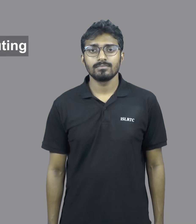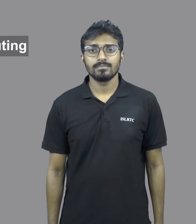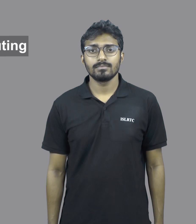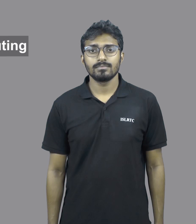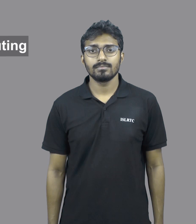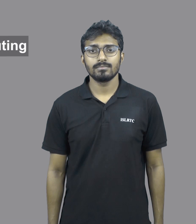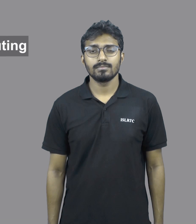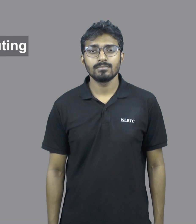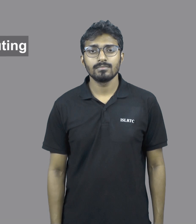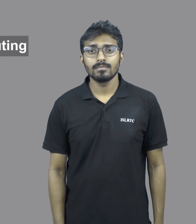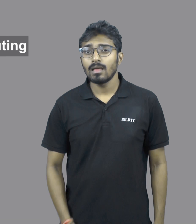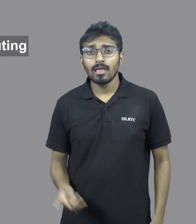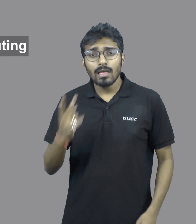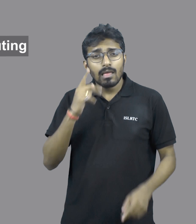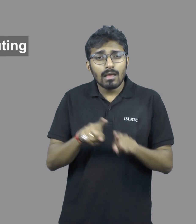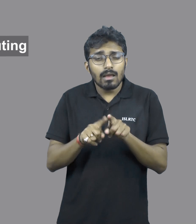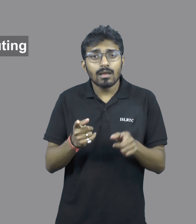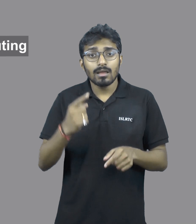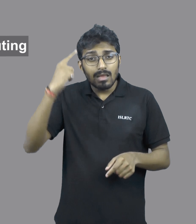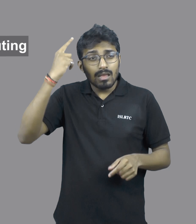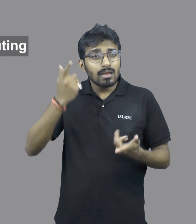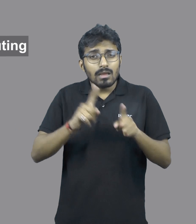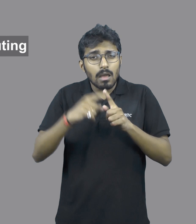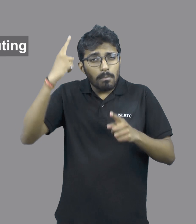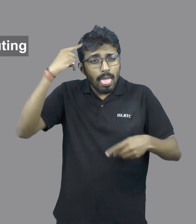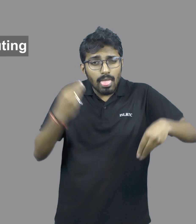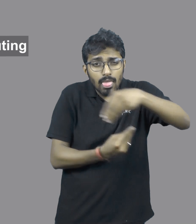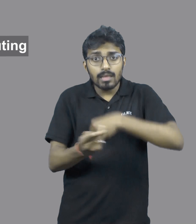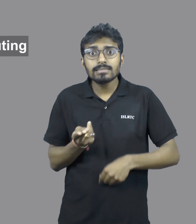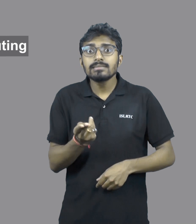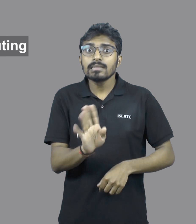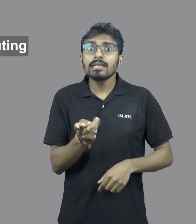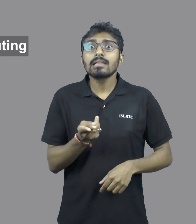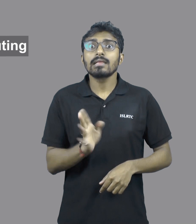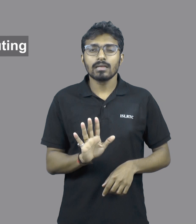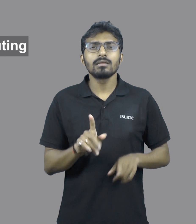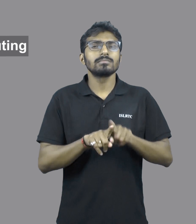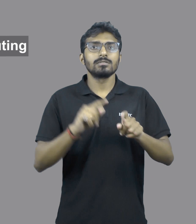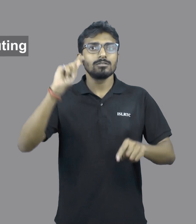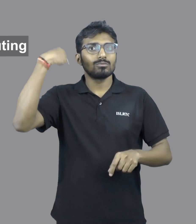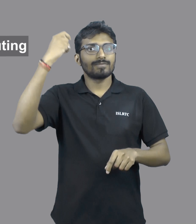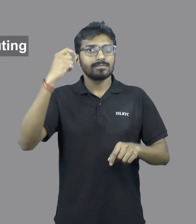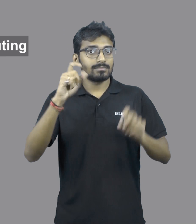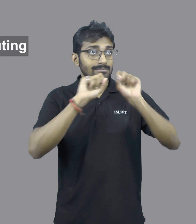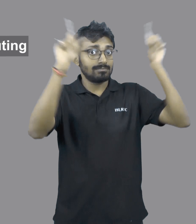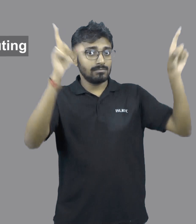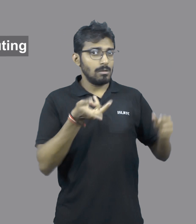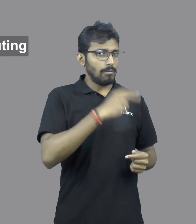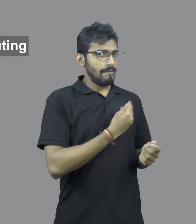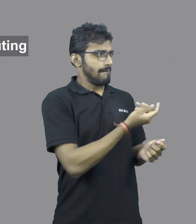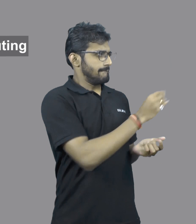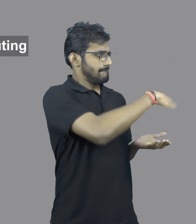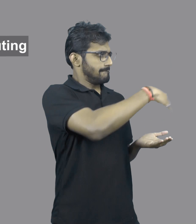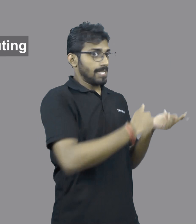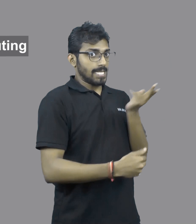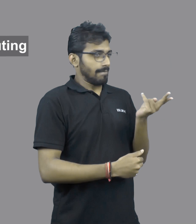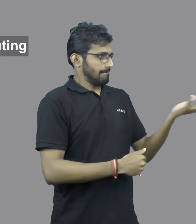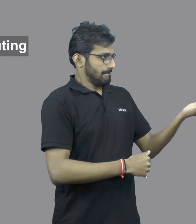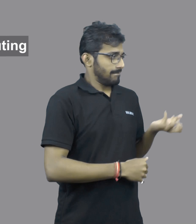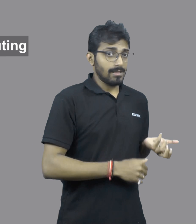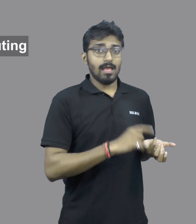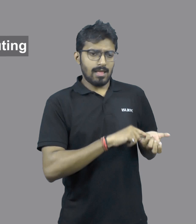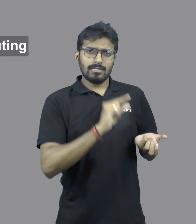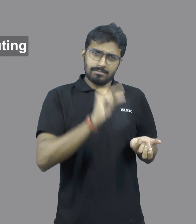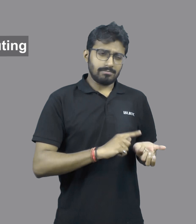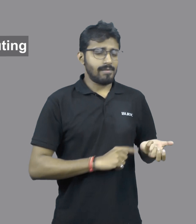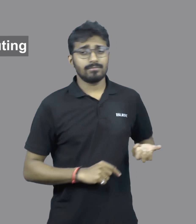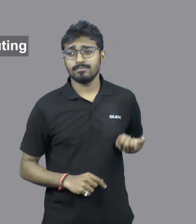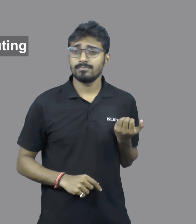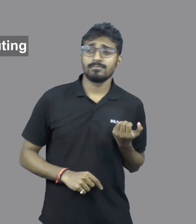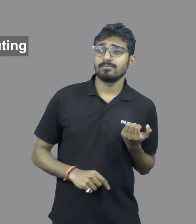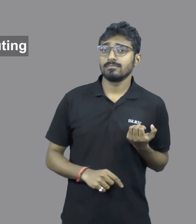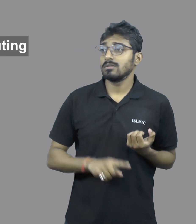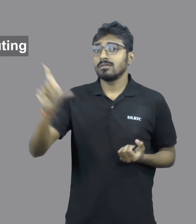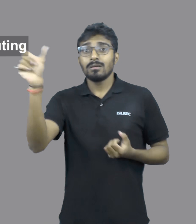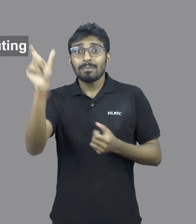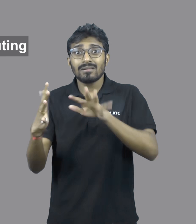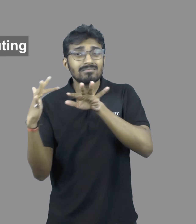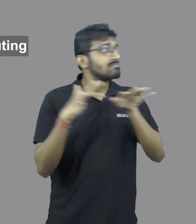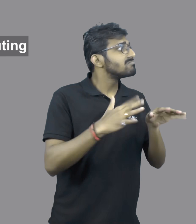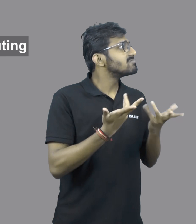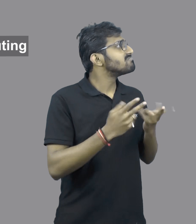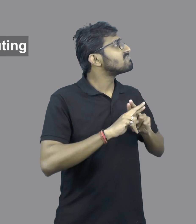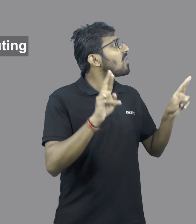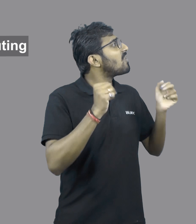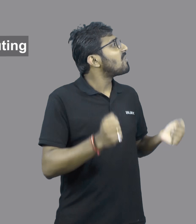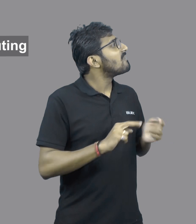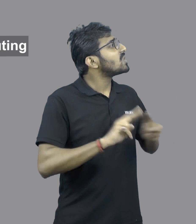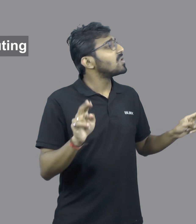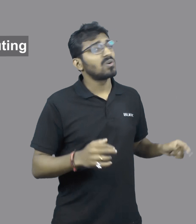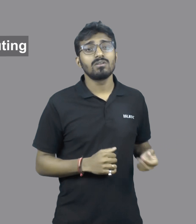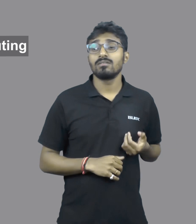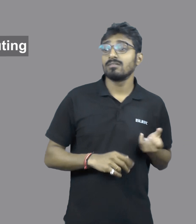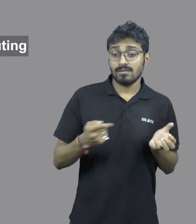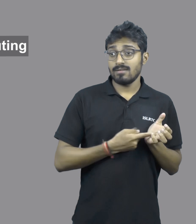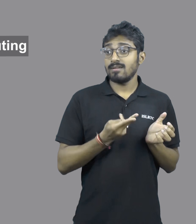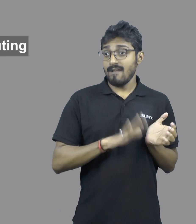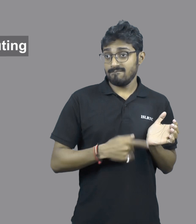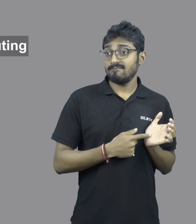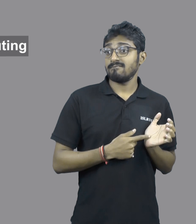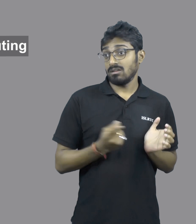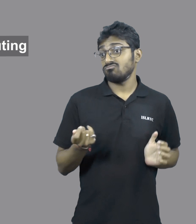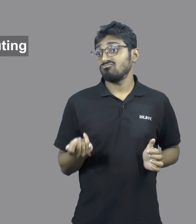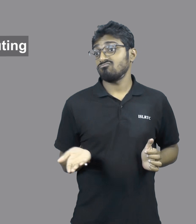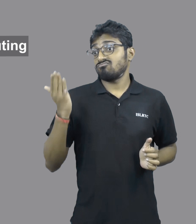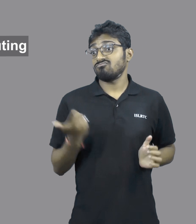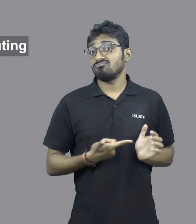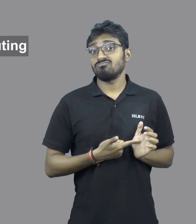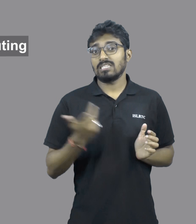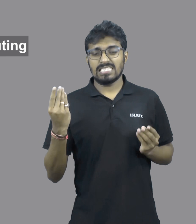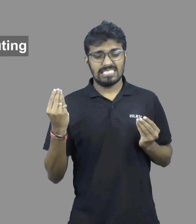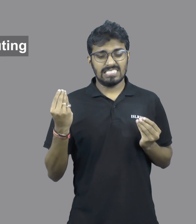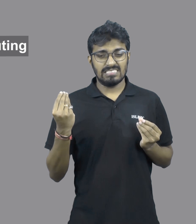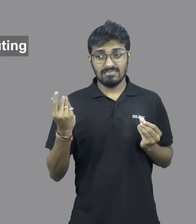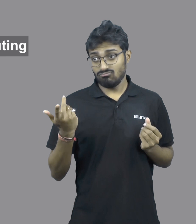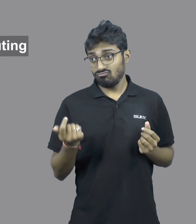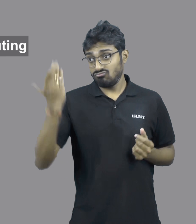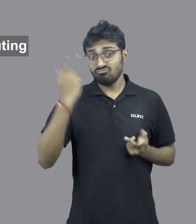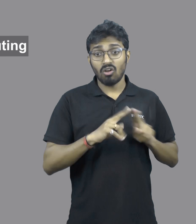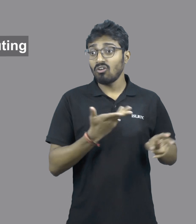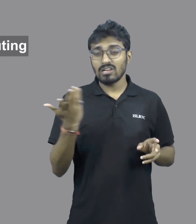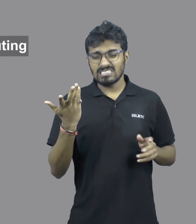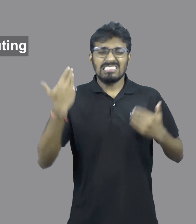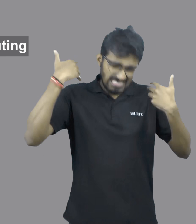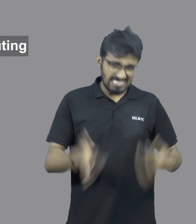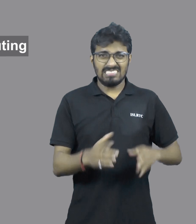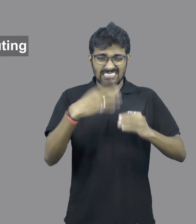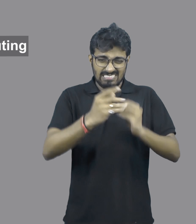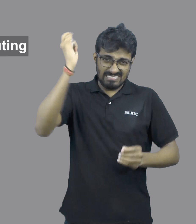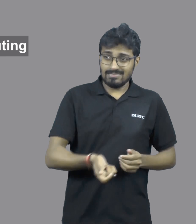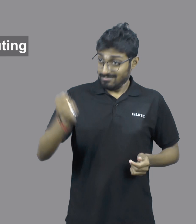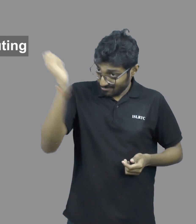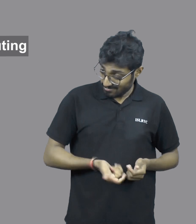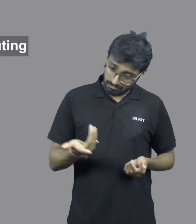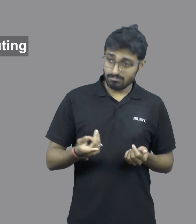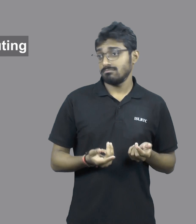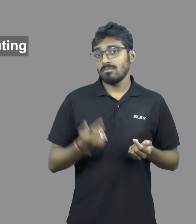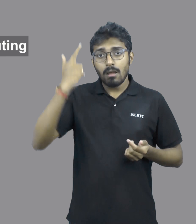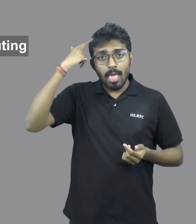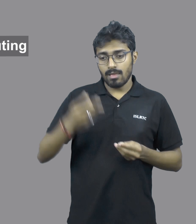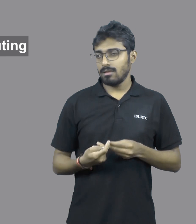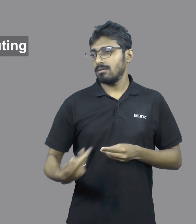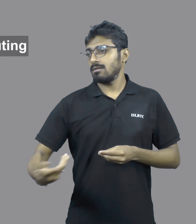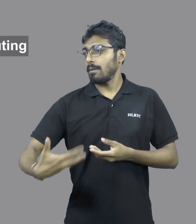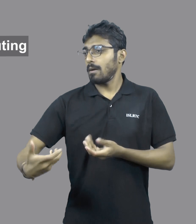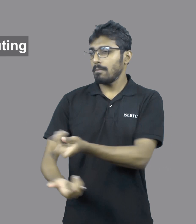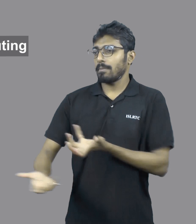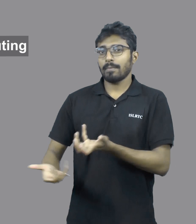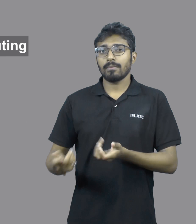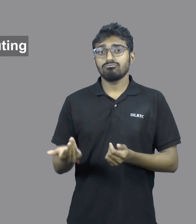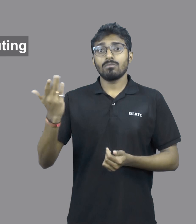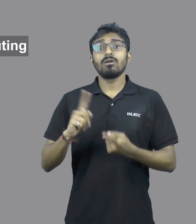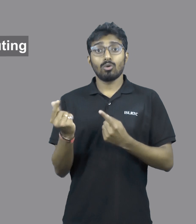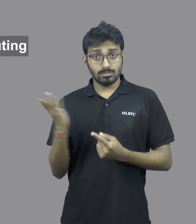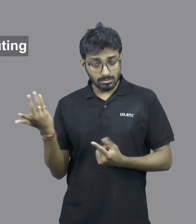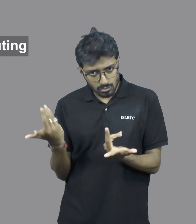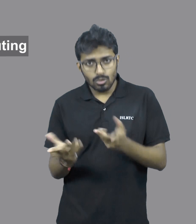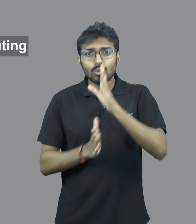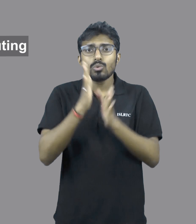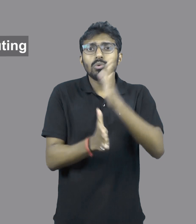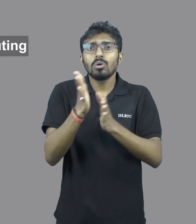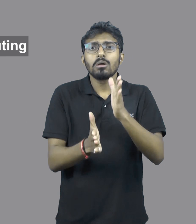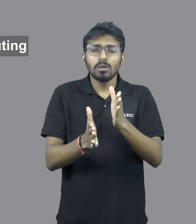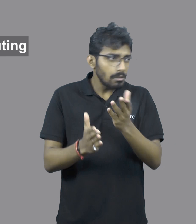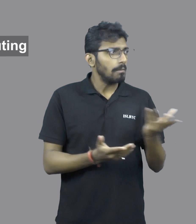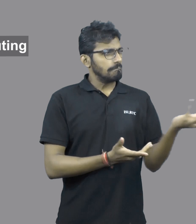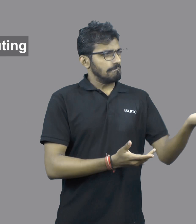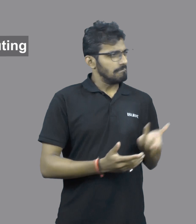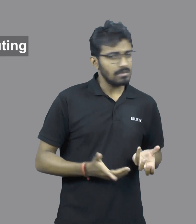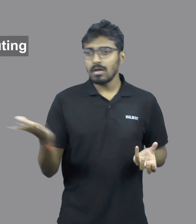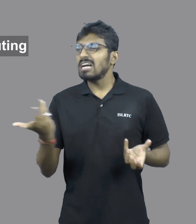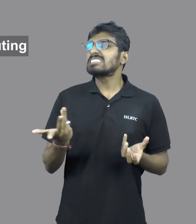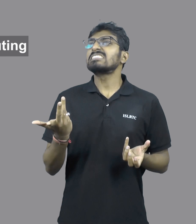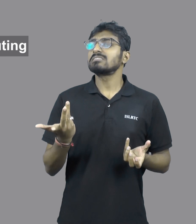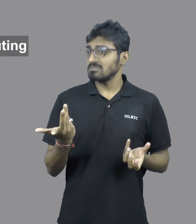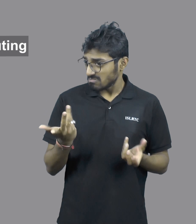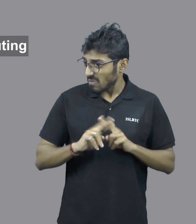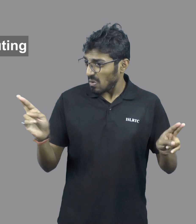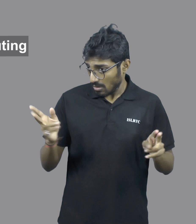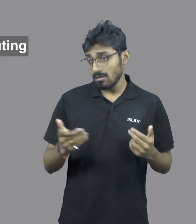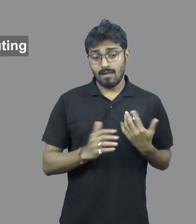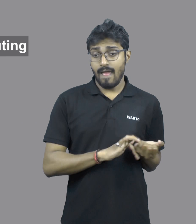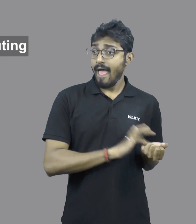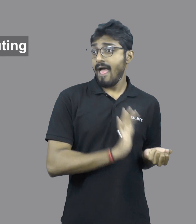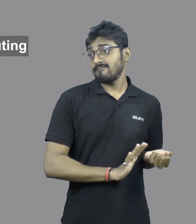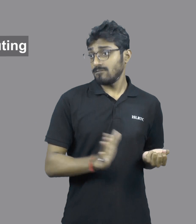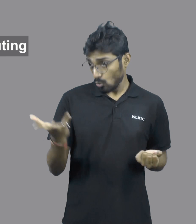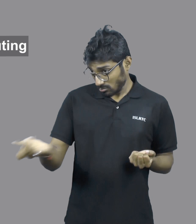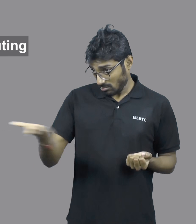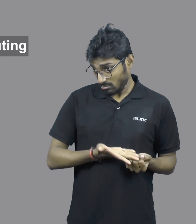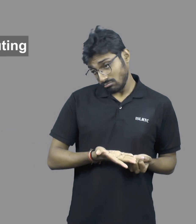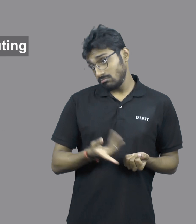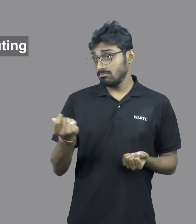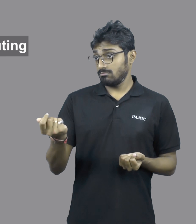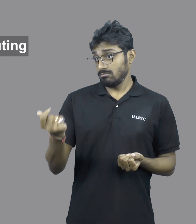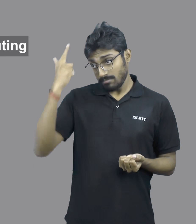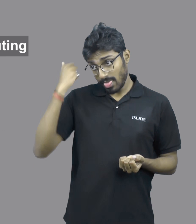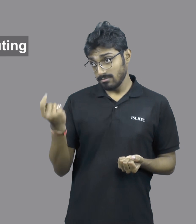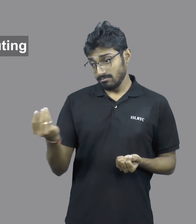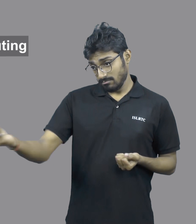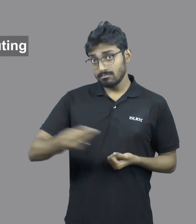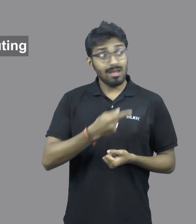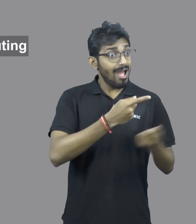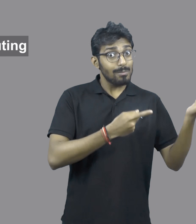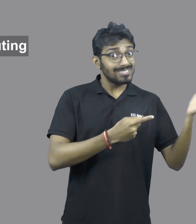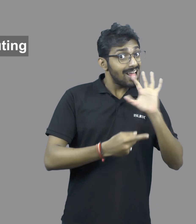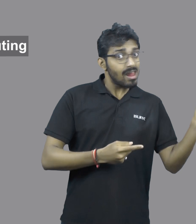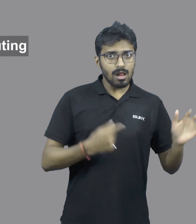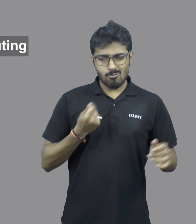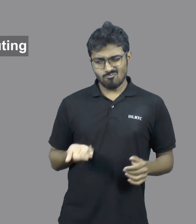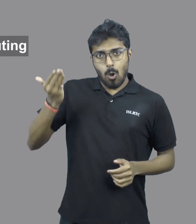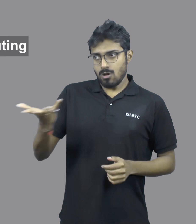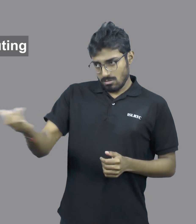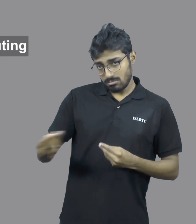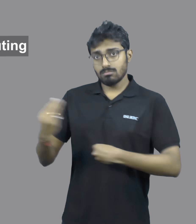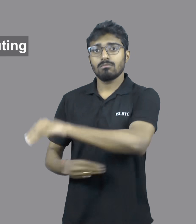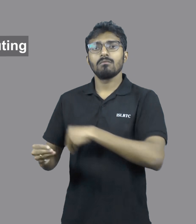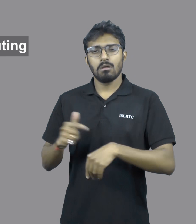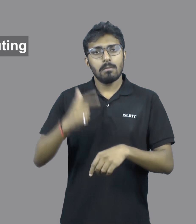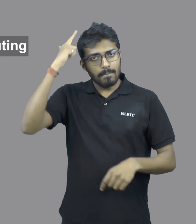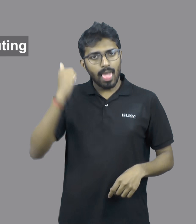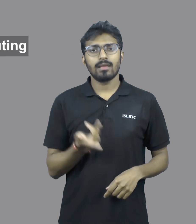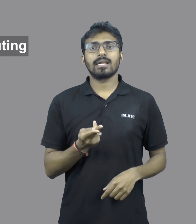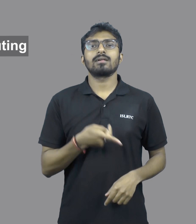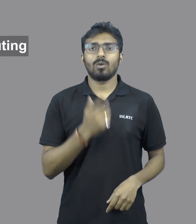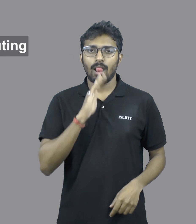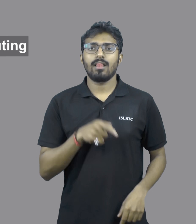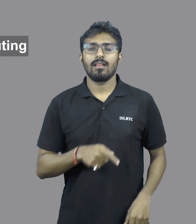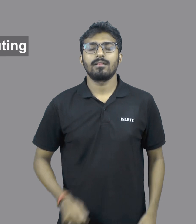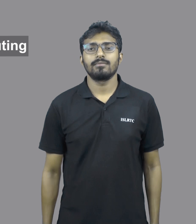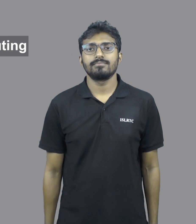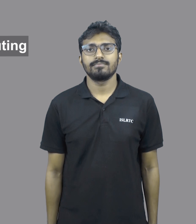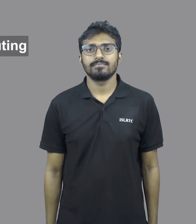Ticket Touting